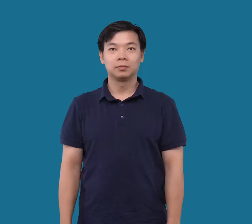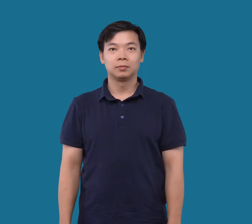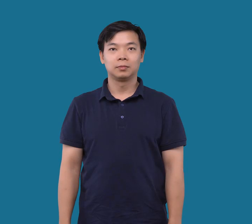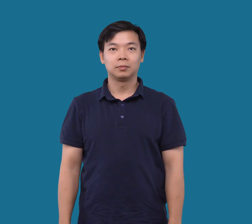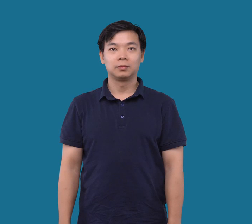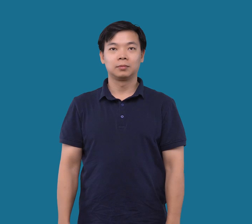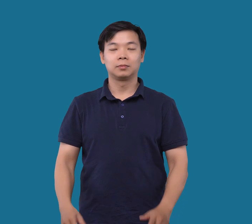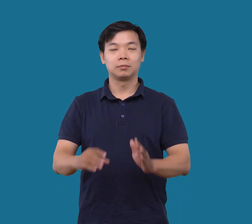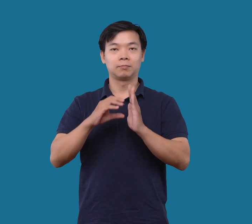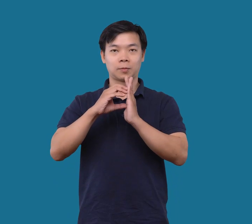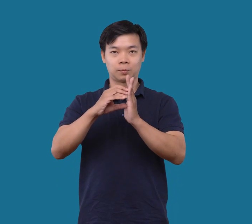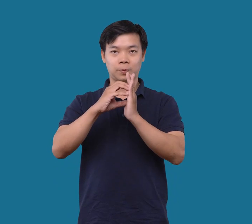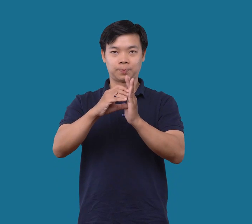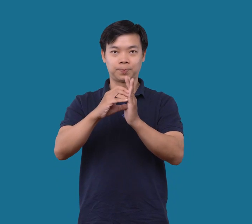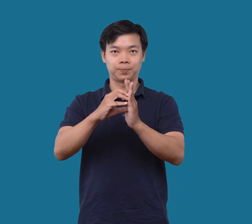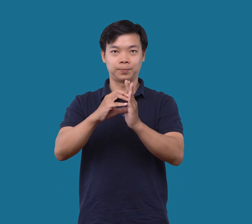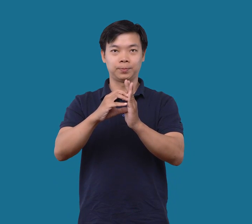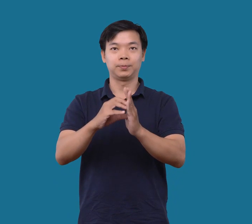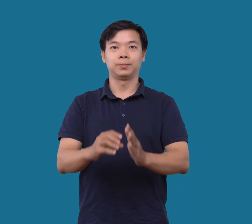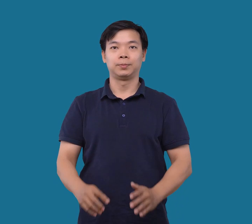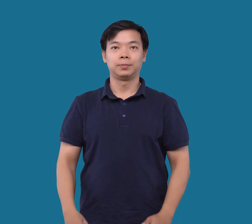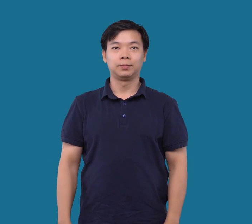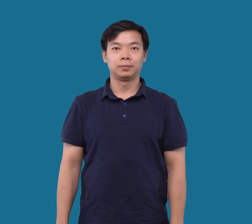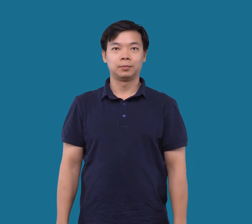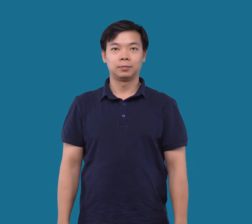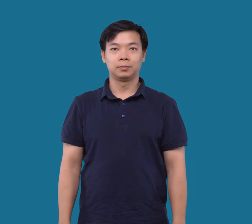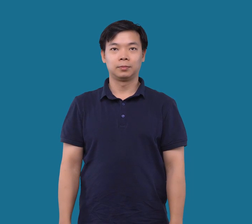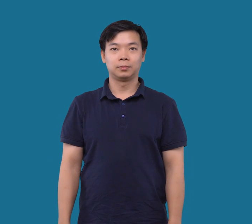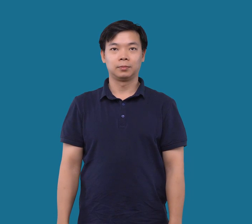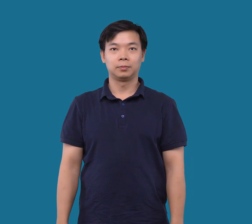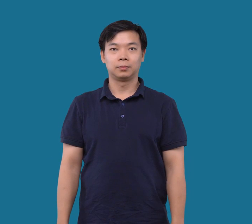học bổng